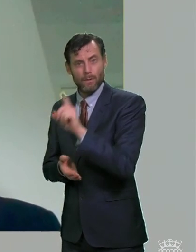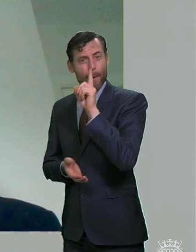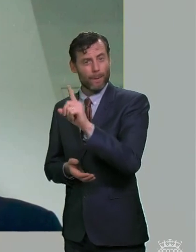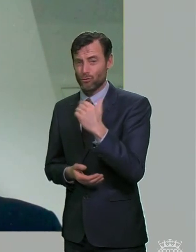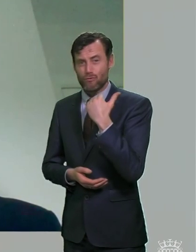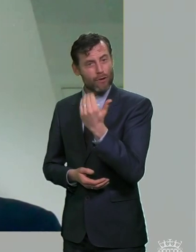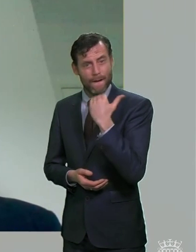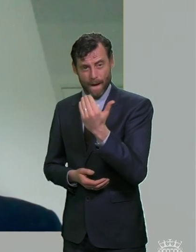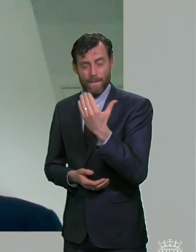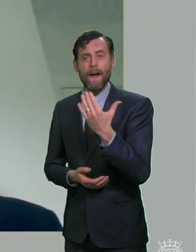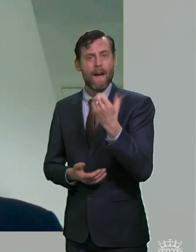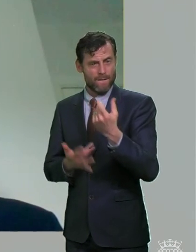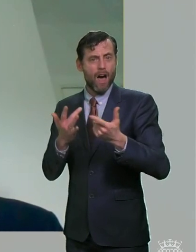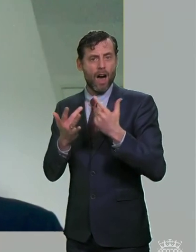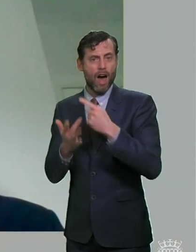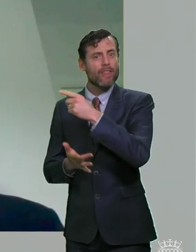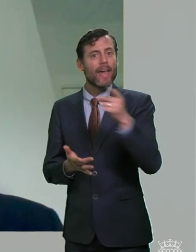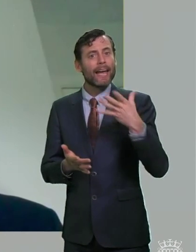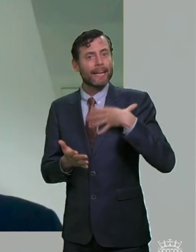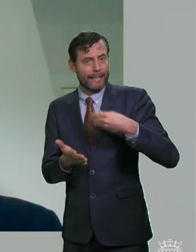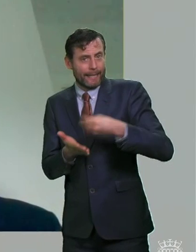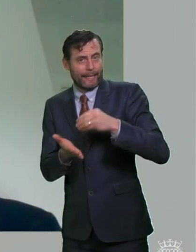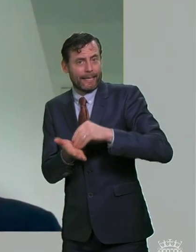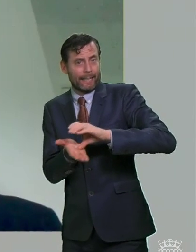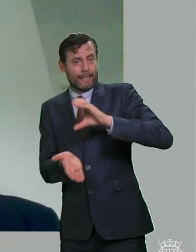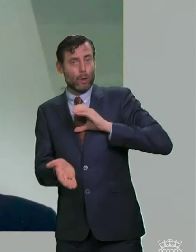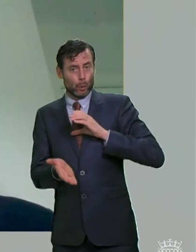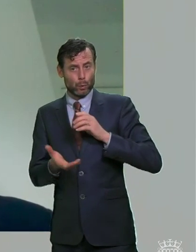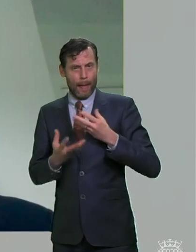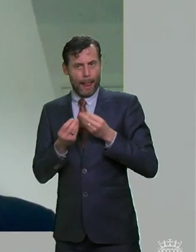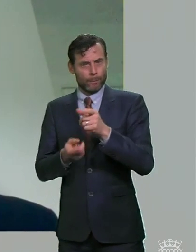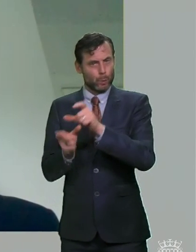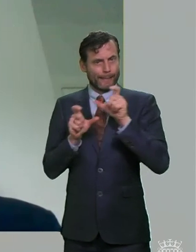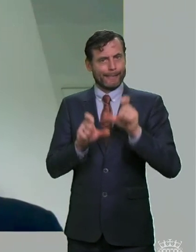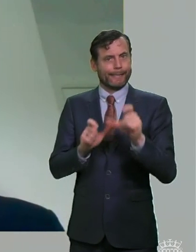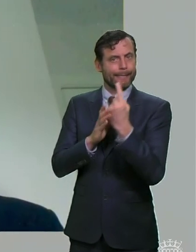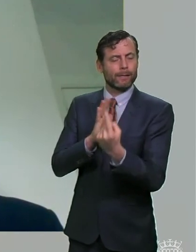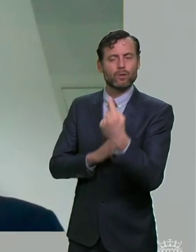Other constituents failed to qualify for help due to the criteria set by the Prime Minister’s Government.